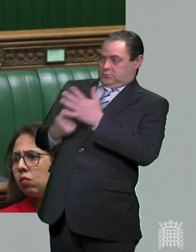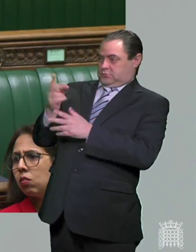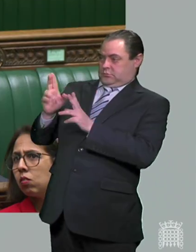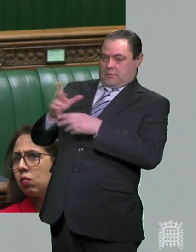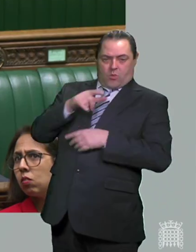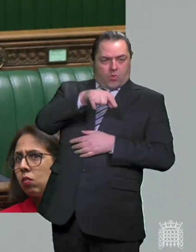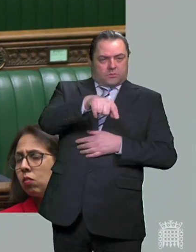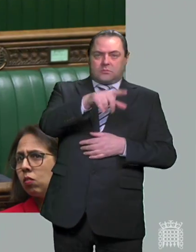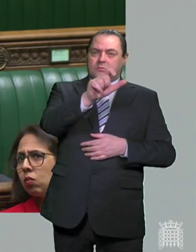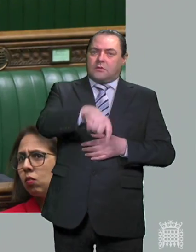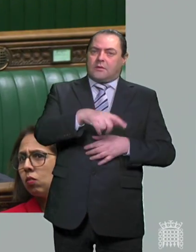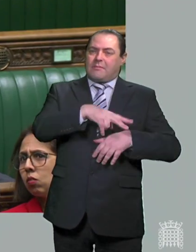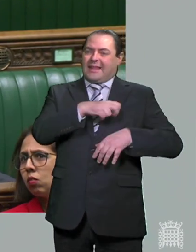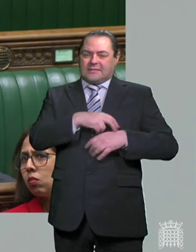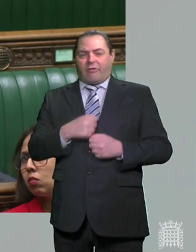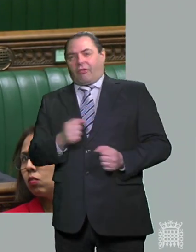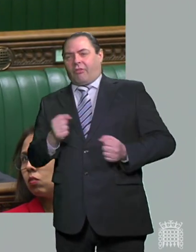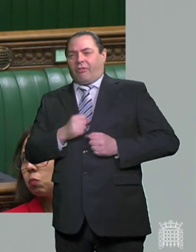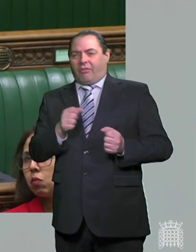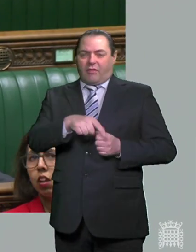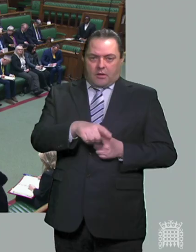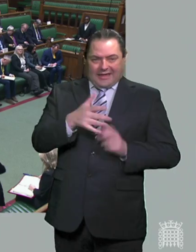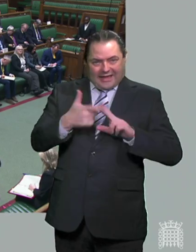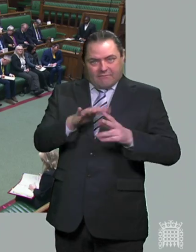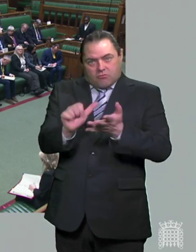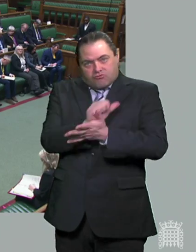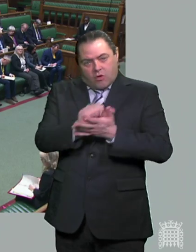Is it not time that we made misogyny a hate crime?